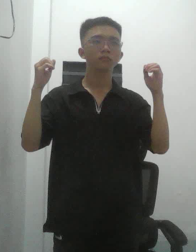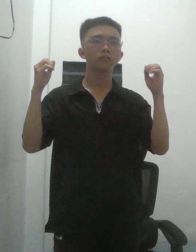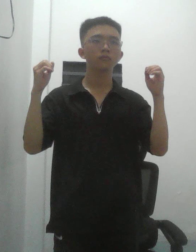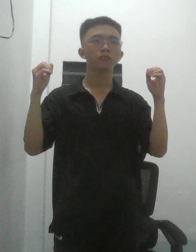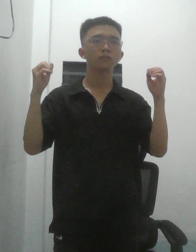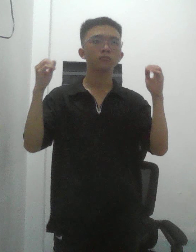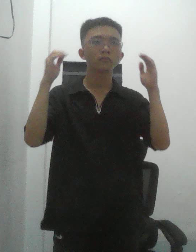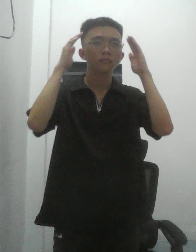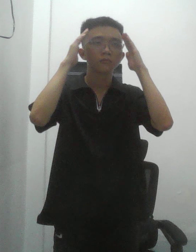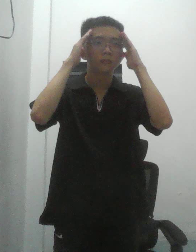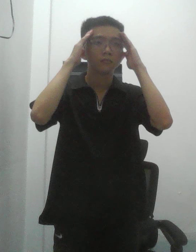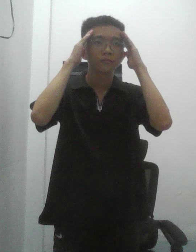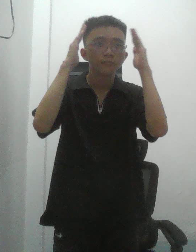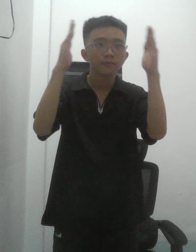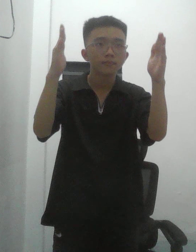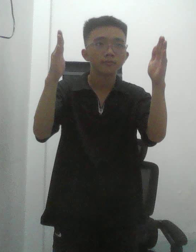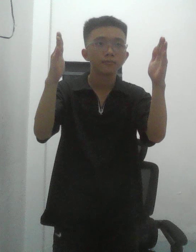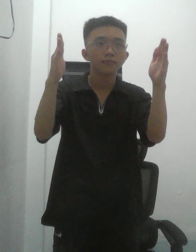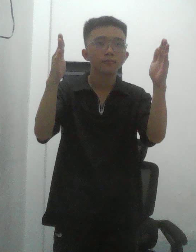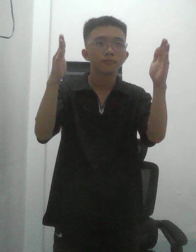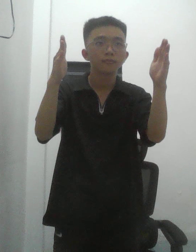quan tam